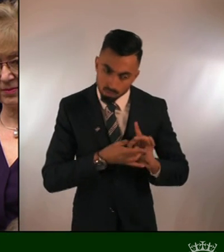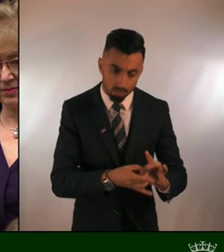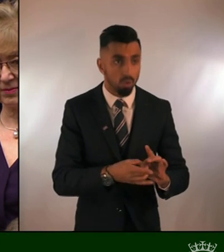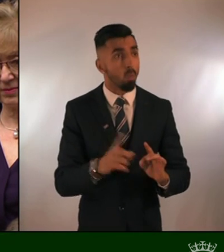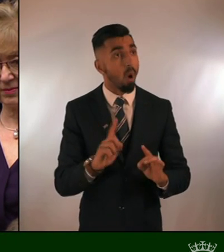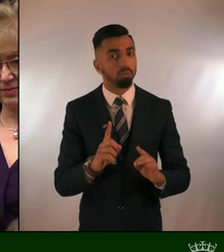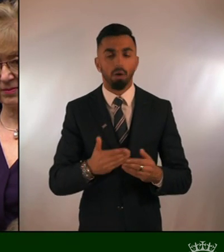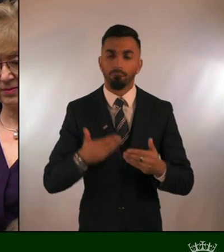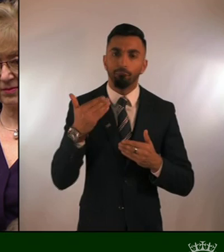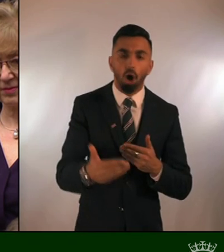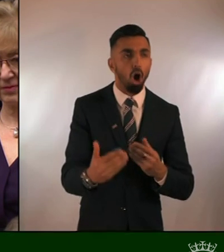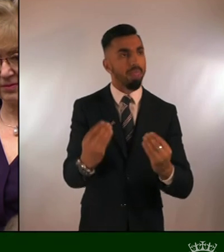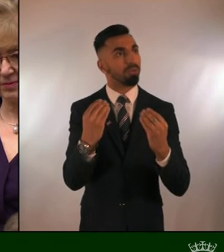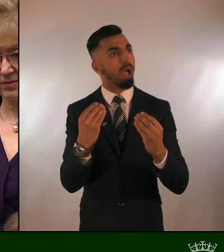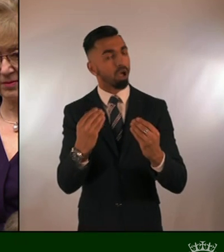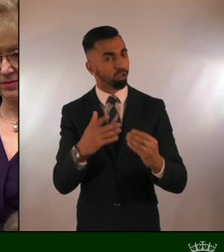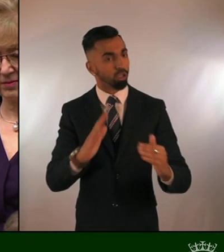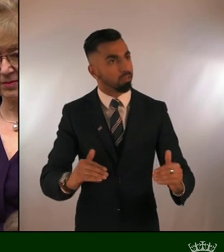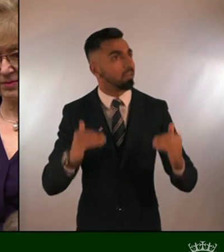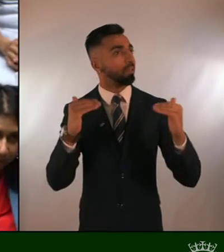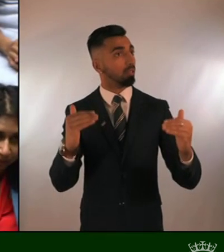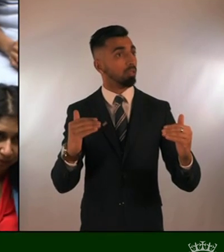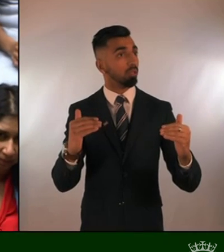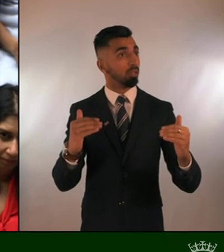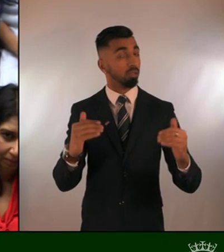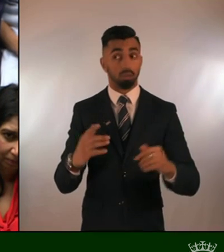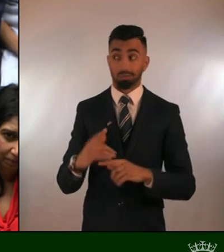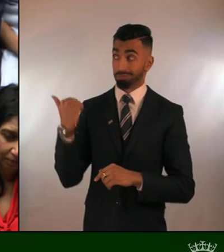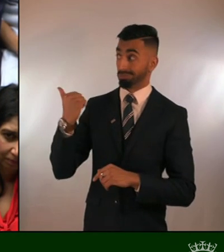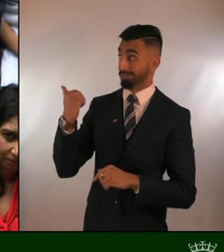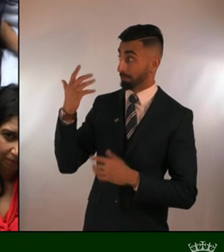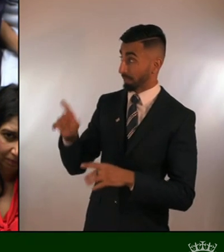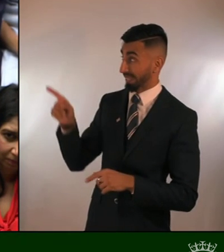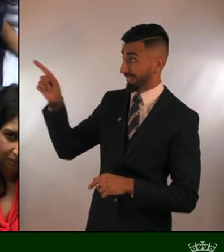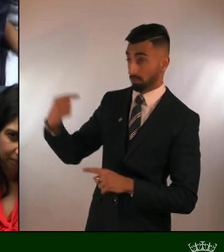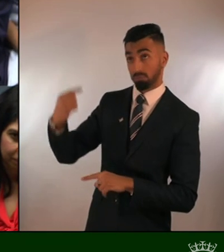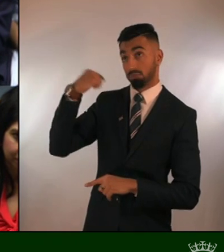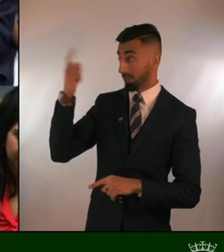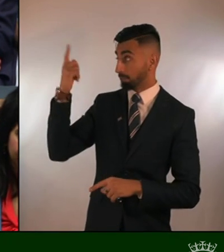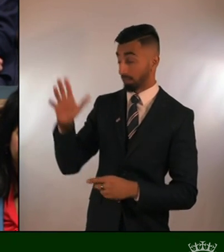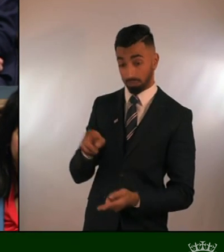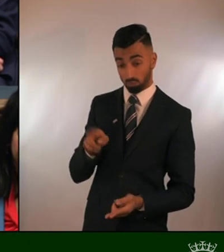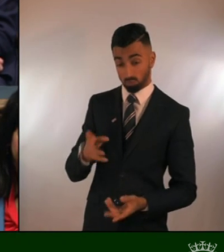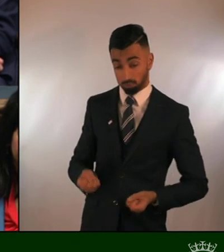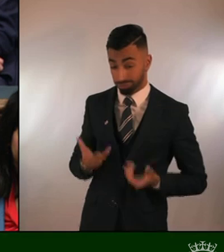At the spending round, he increased funding for 16-to-19 education by £400 million.